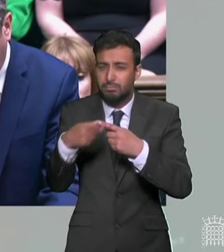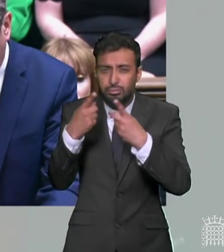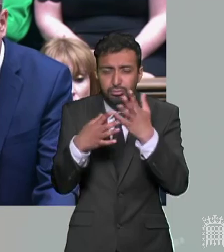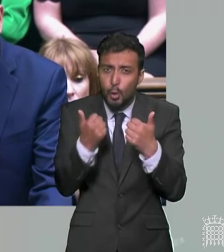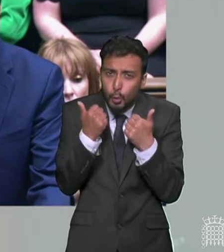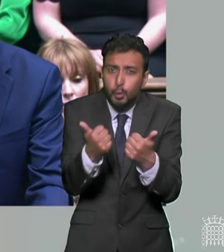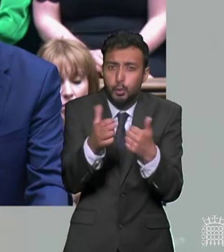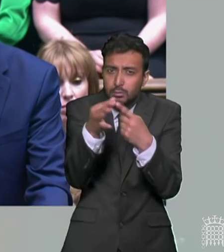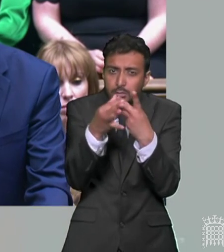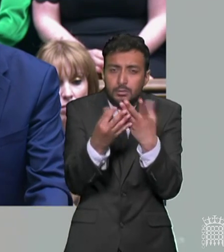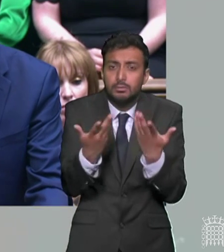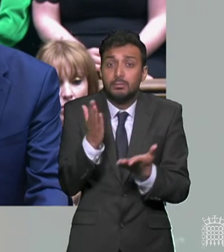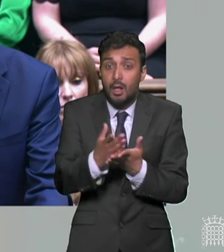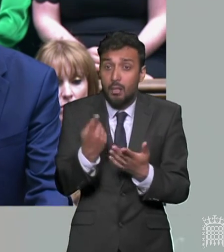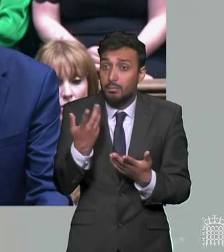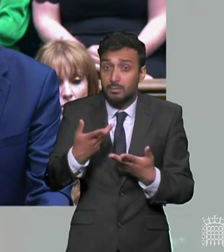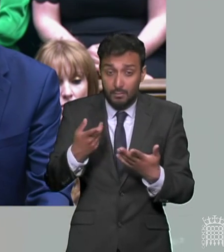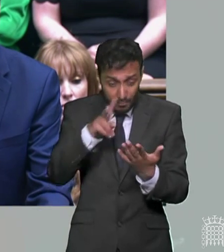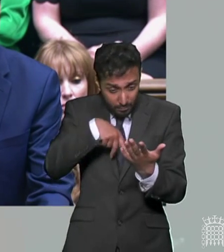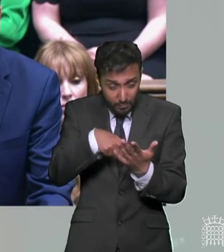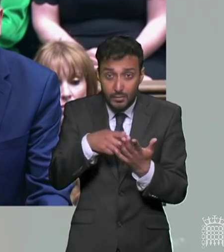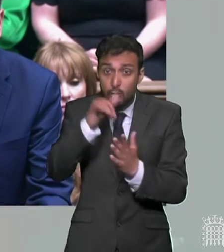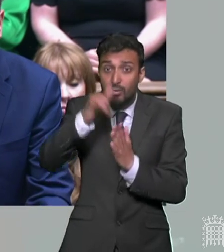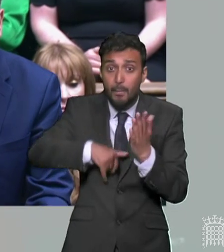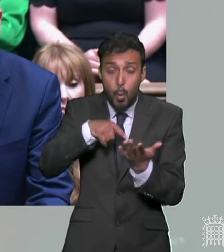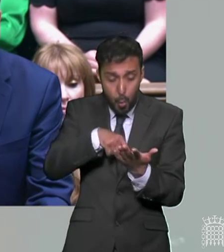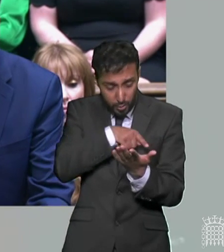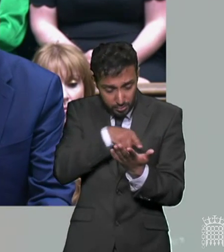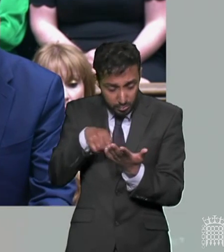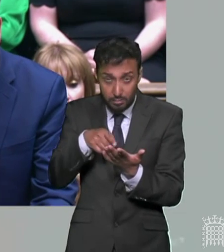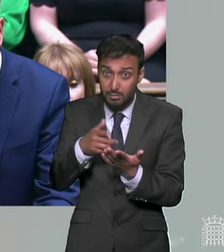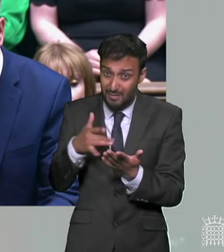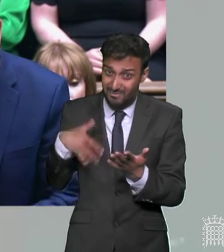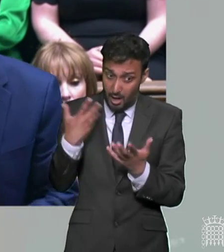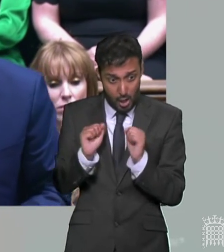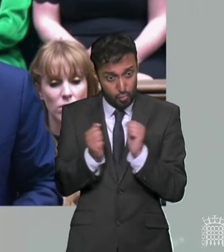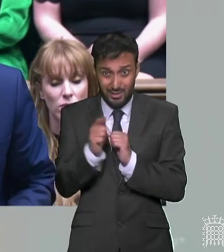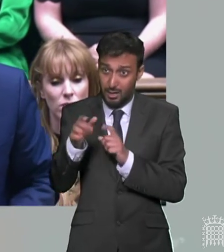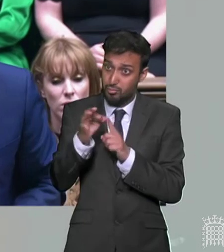But who could read this report and honestly believe that the Prime Minister has upheld those standards?